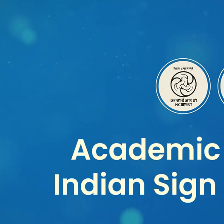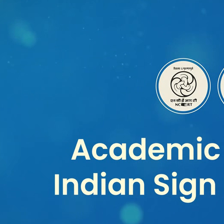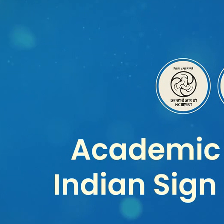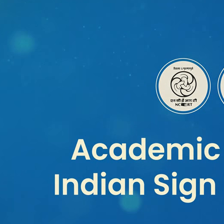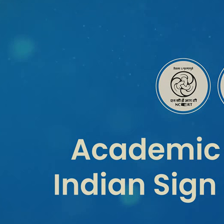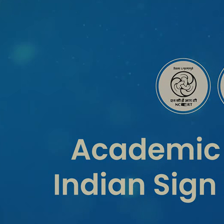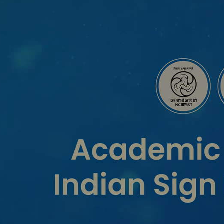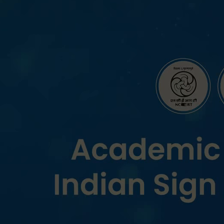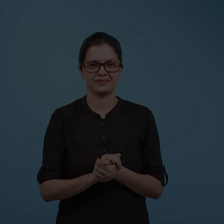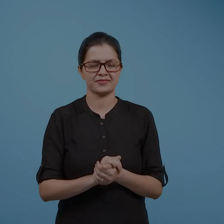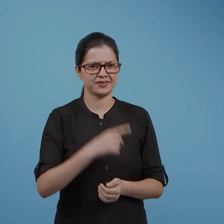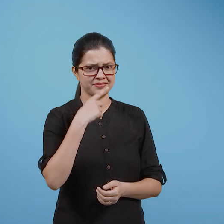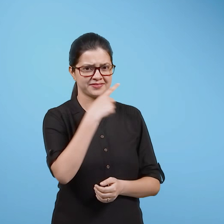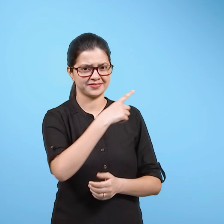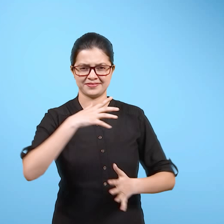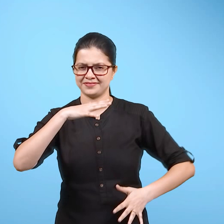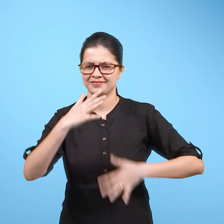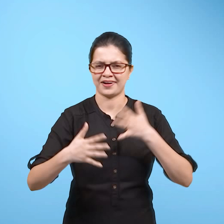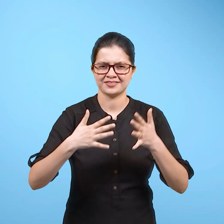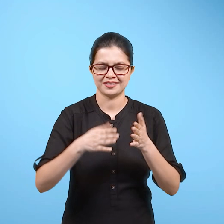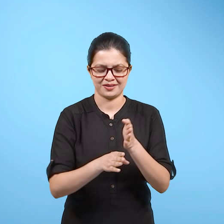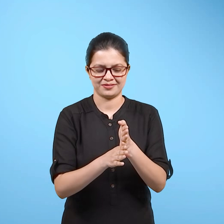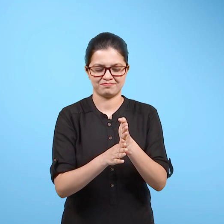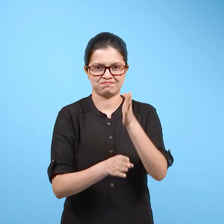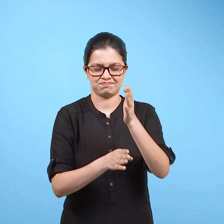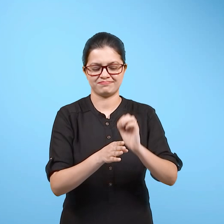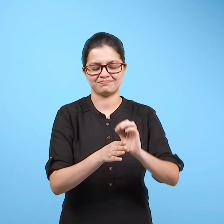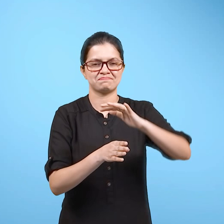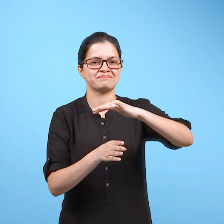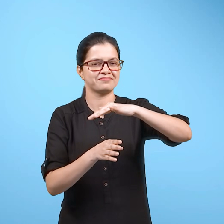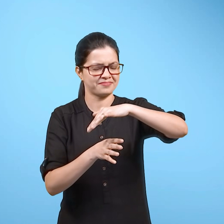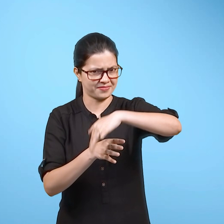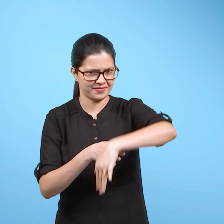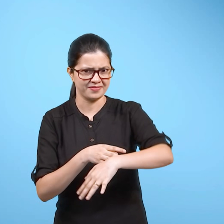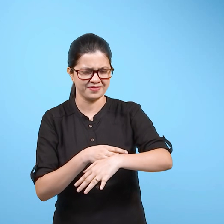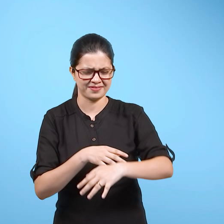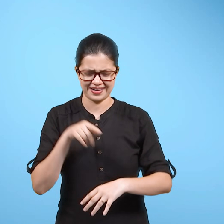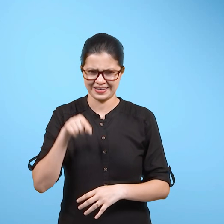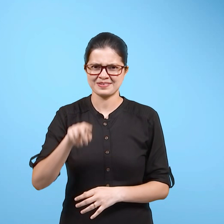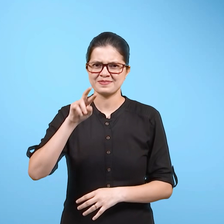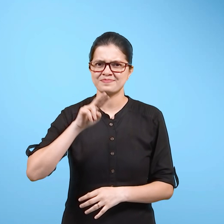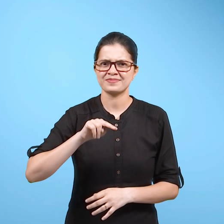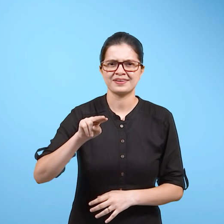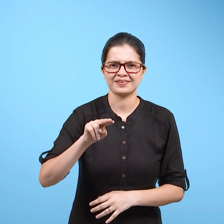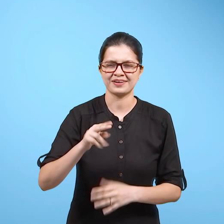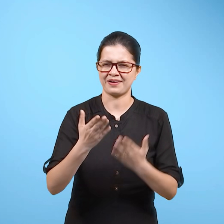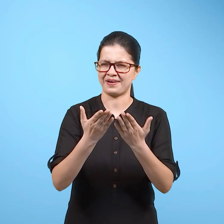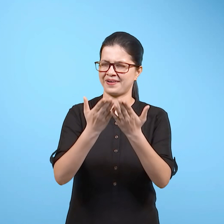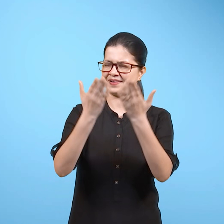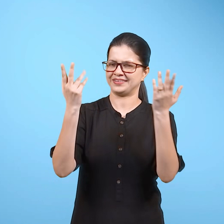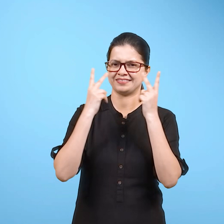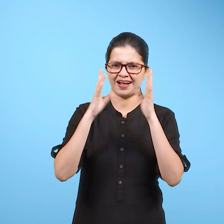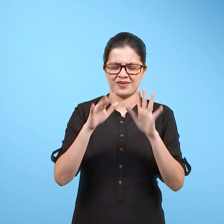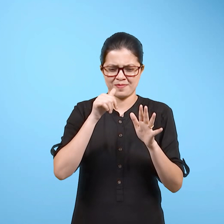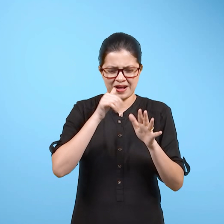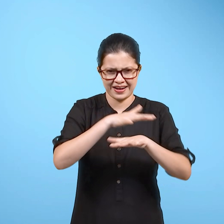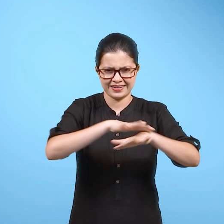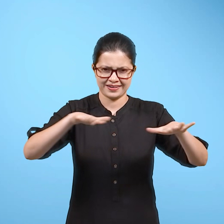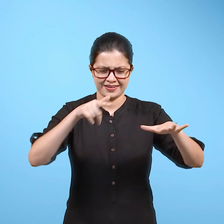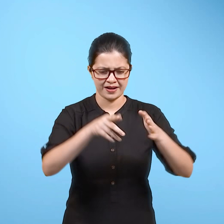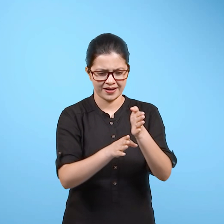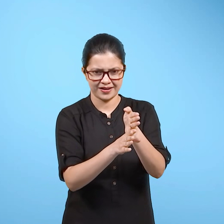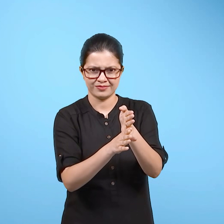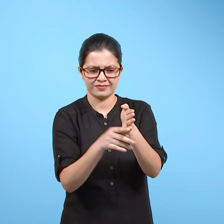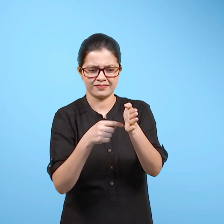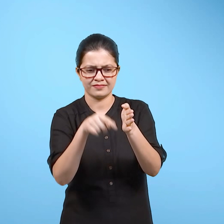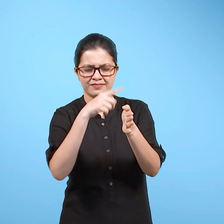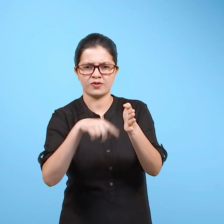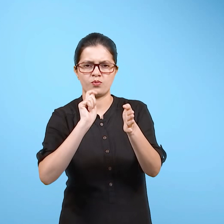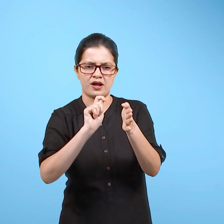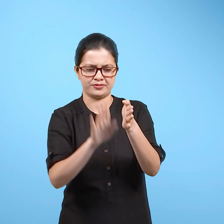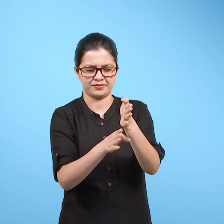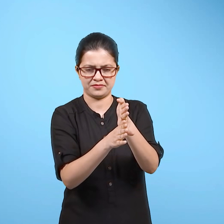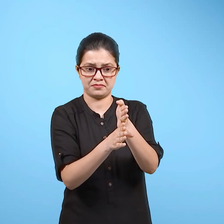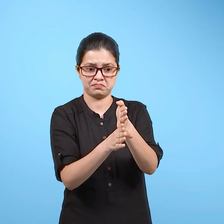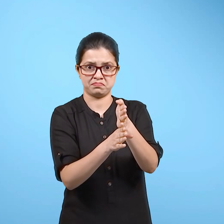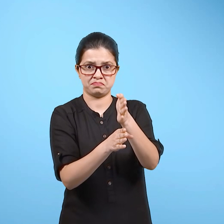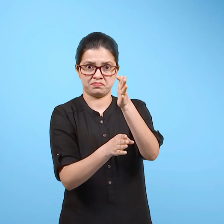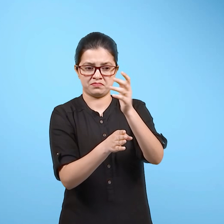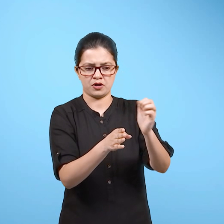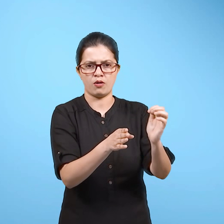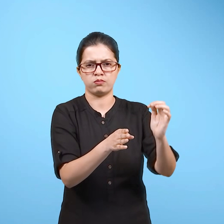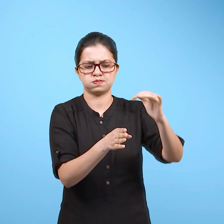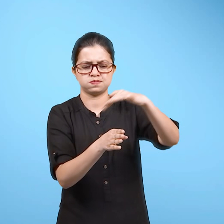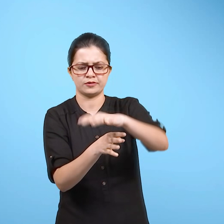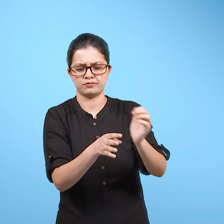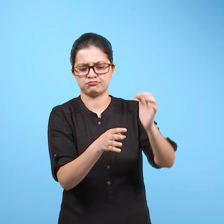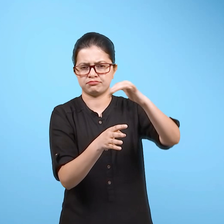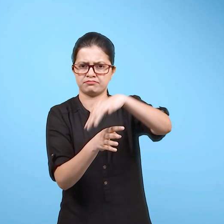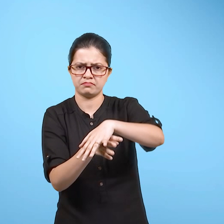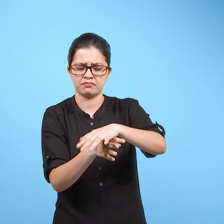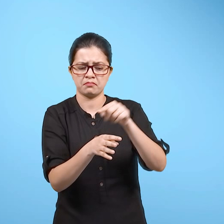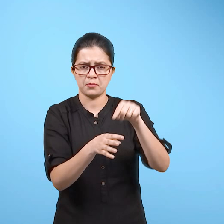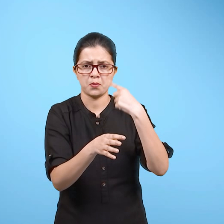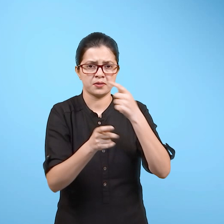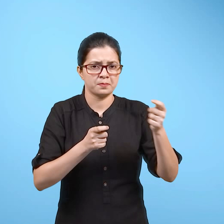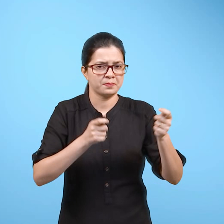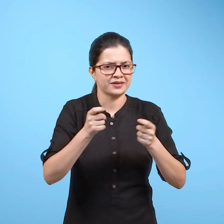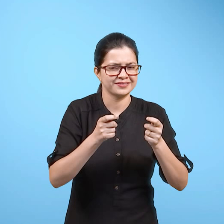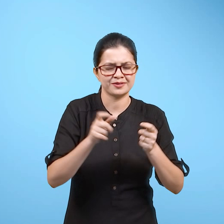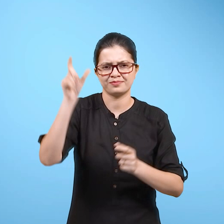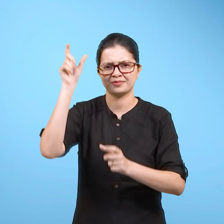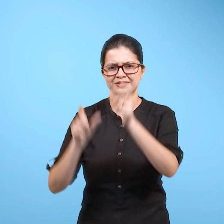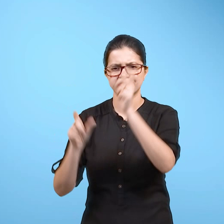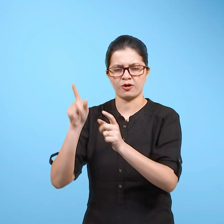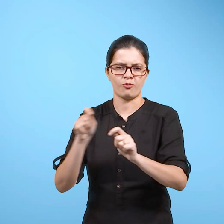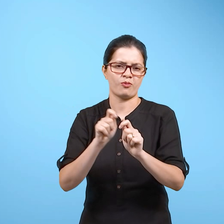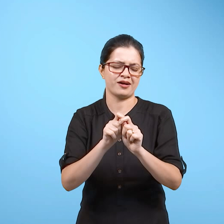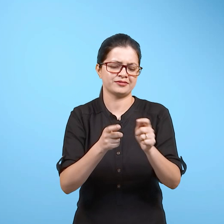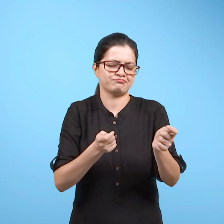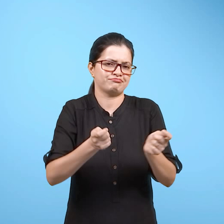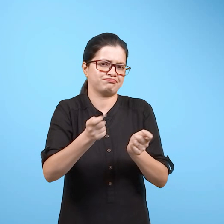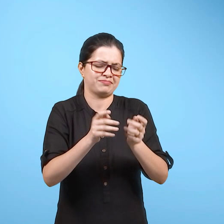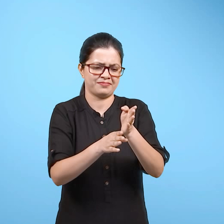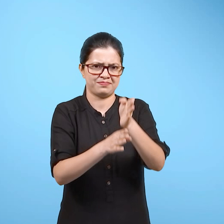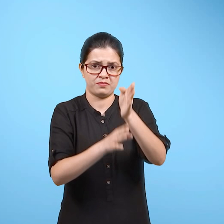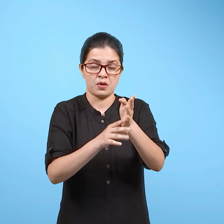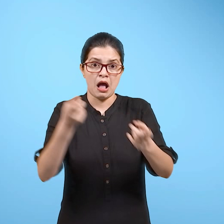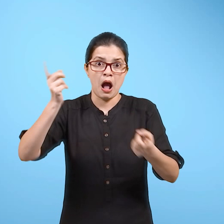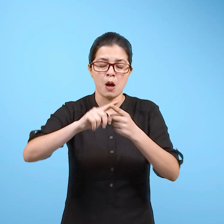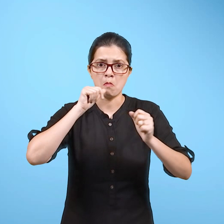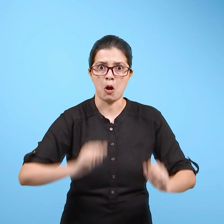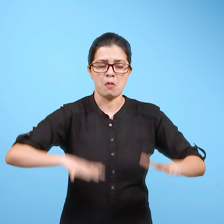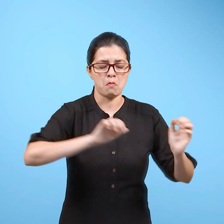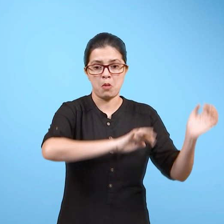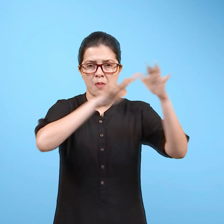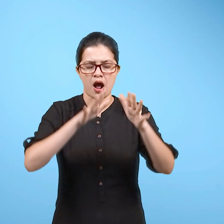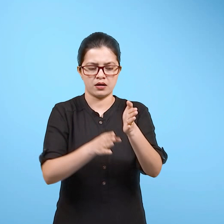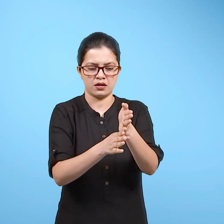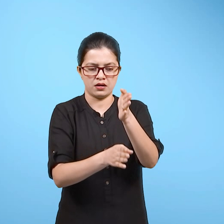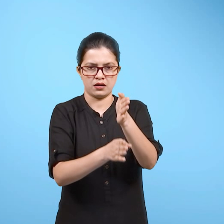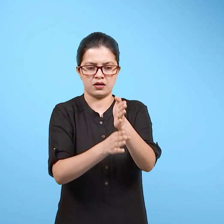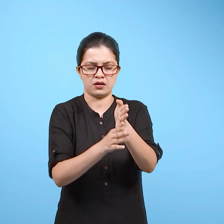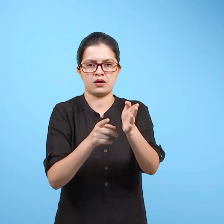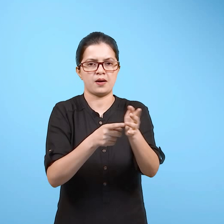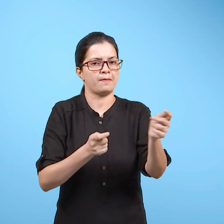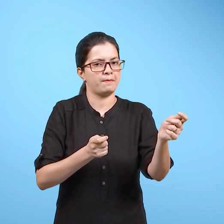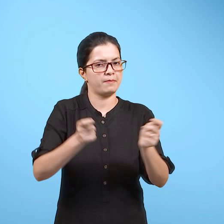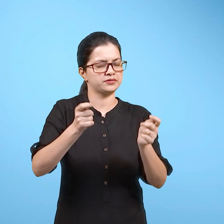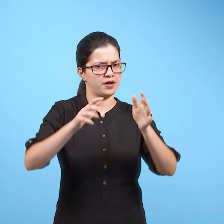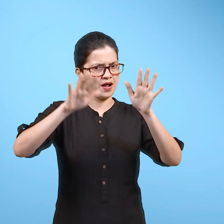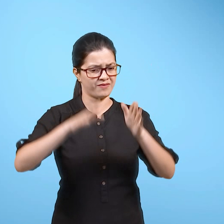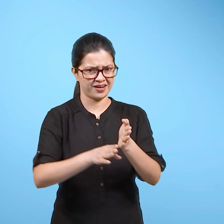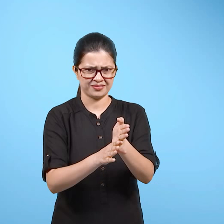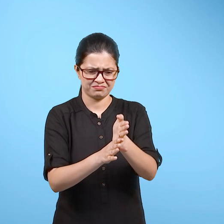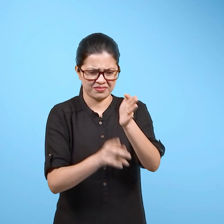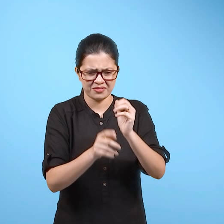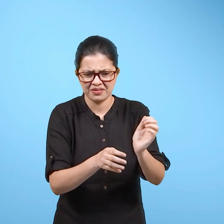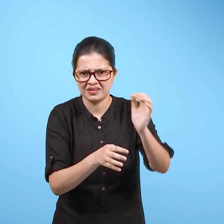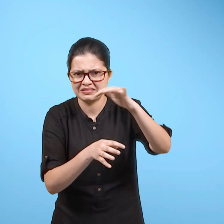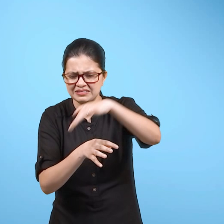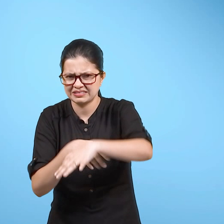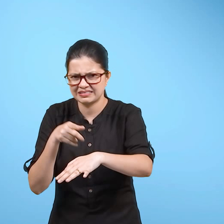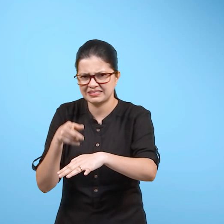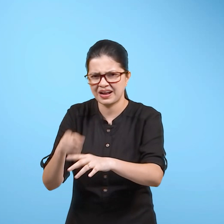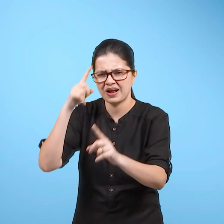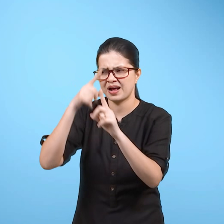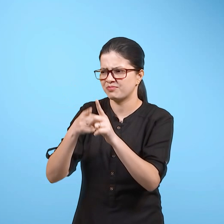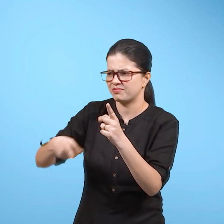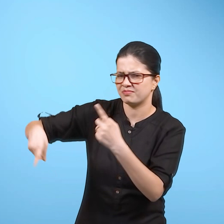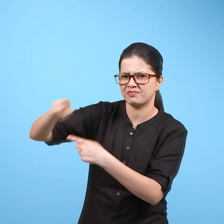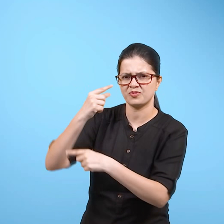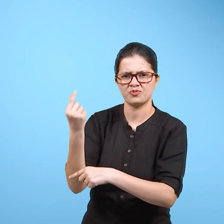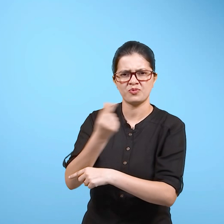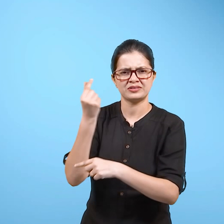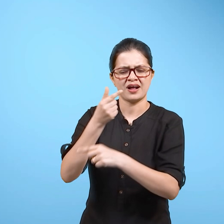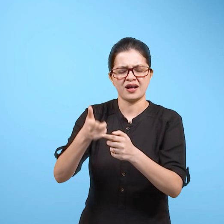Dam The sign for dam is this. A dam is a barrier built to hold the flowing water and create a reservoir in order to regulate the water flow for controlling floods, providing water for irrigation,